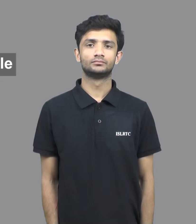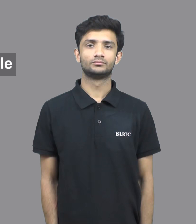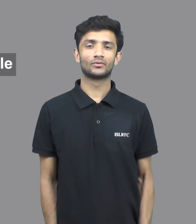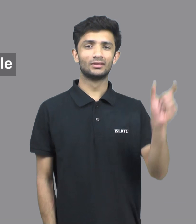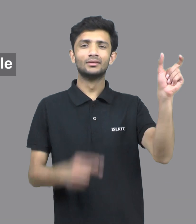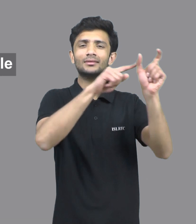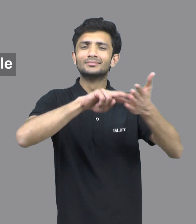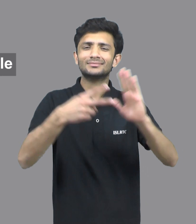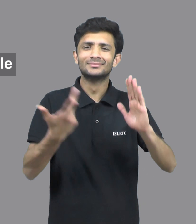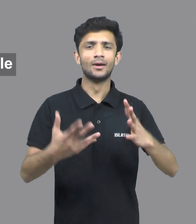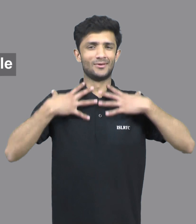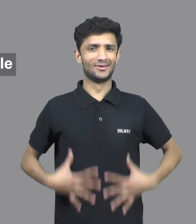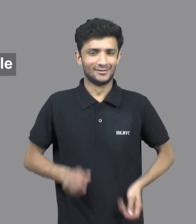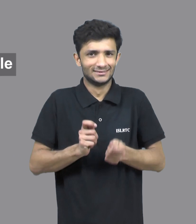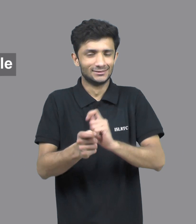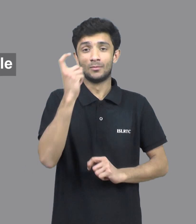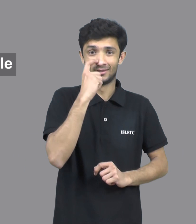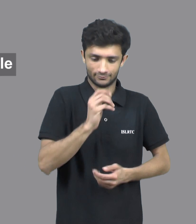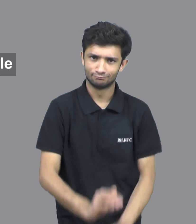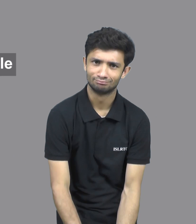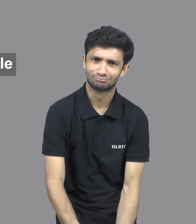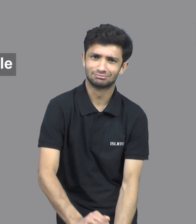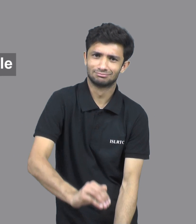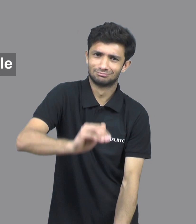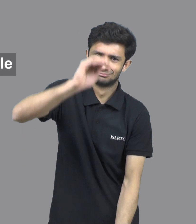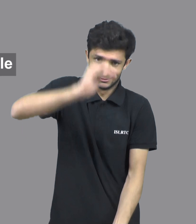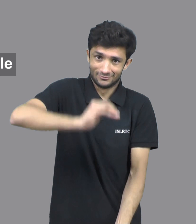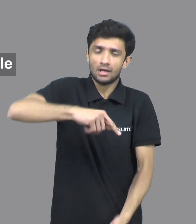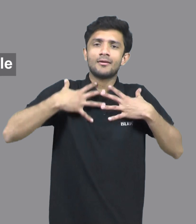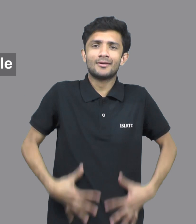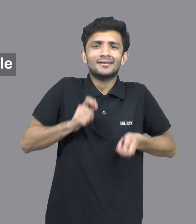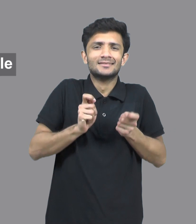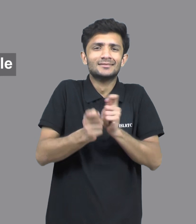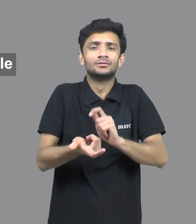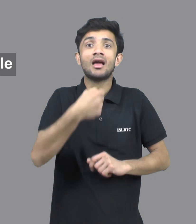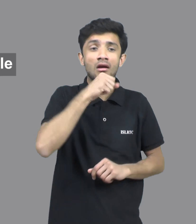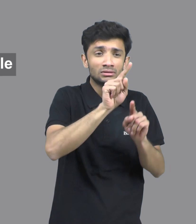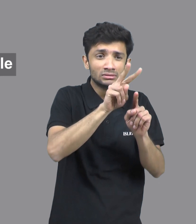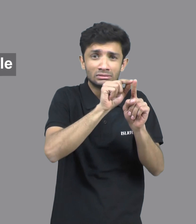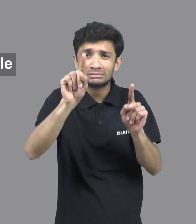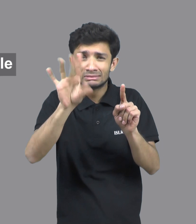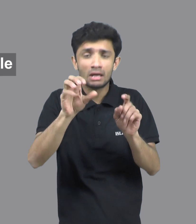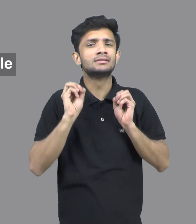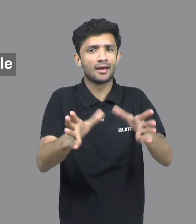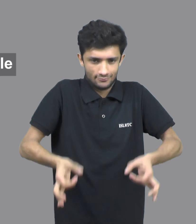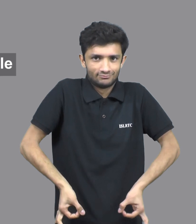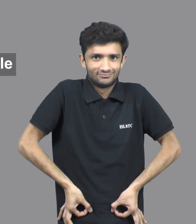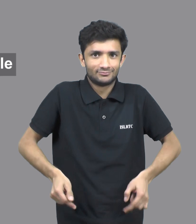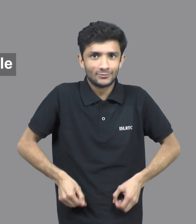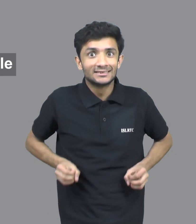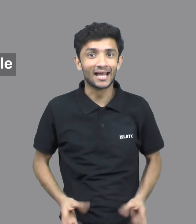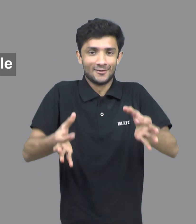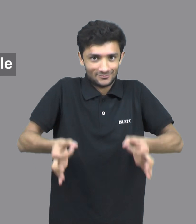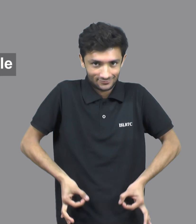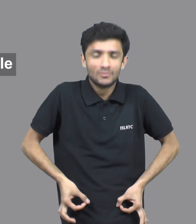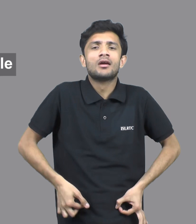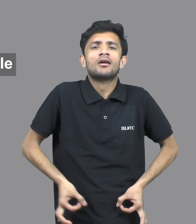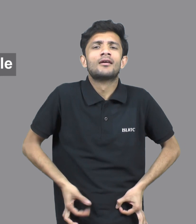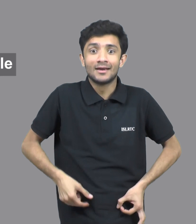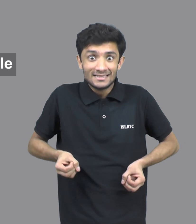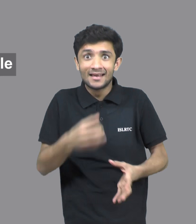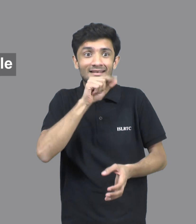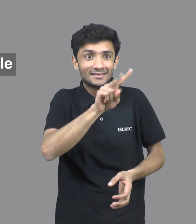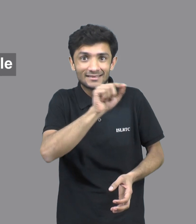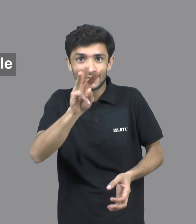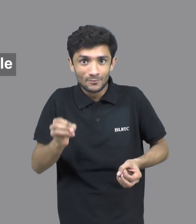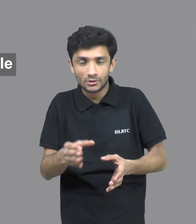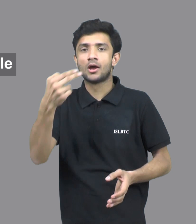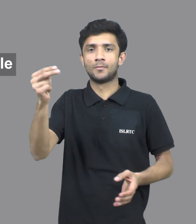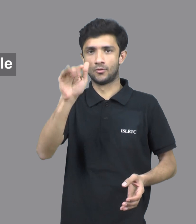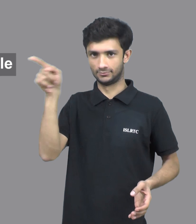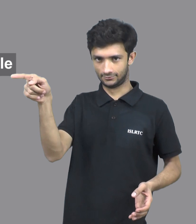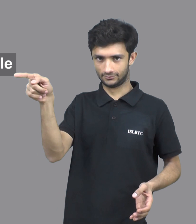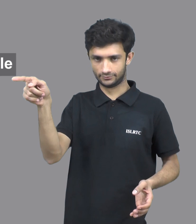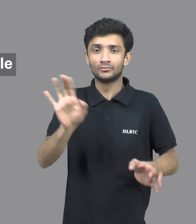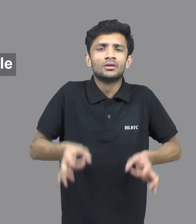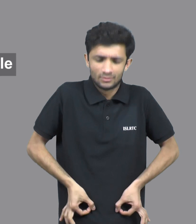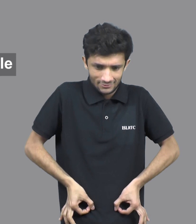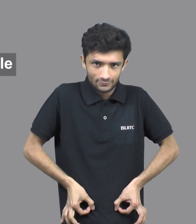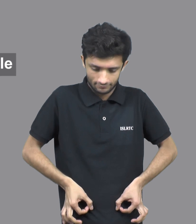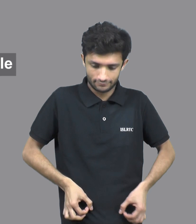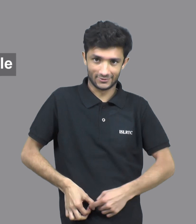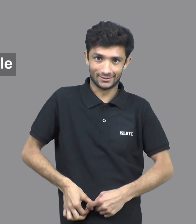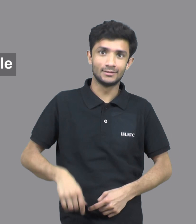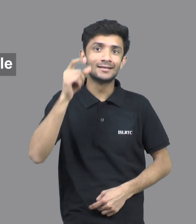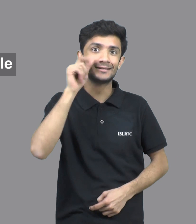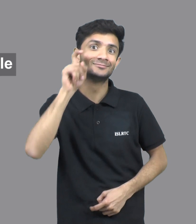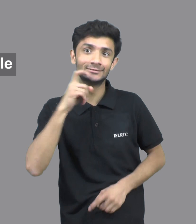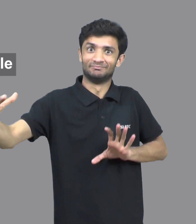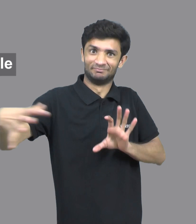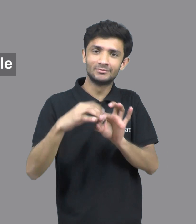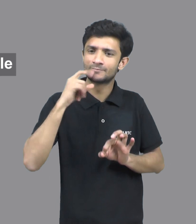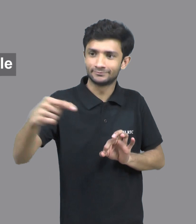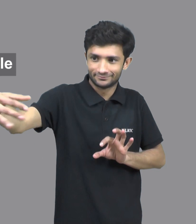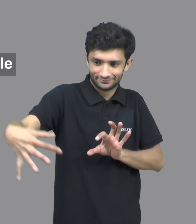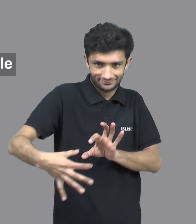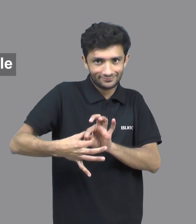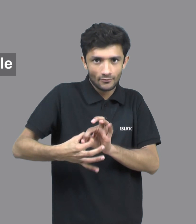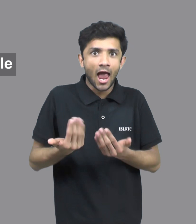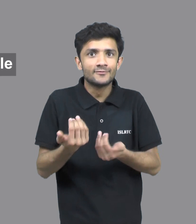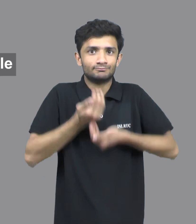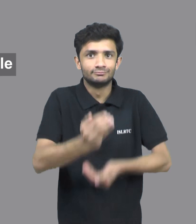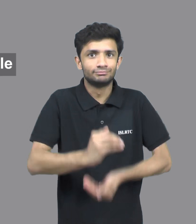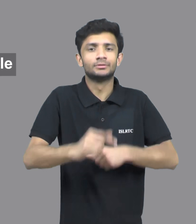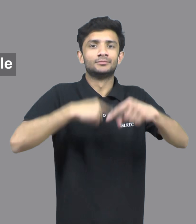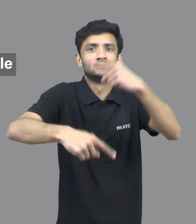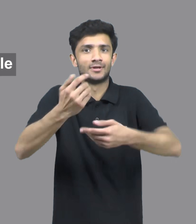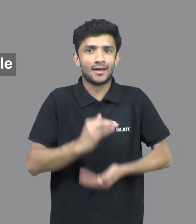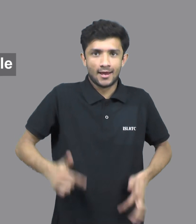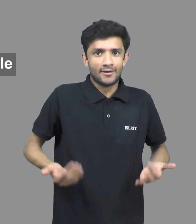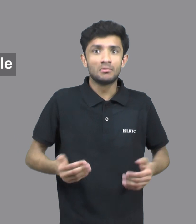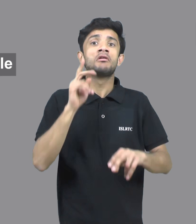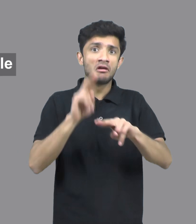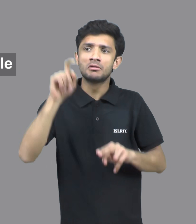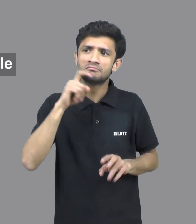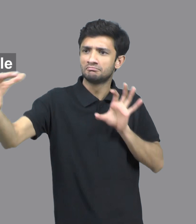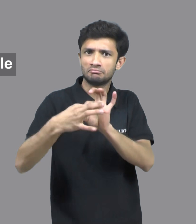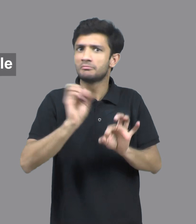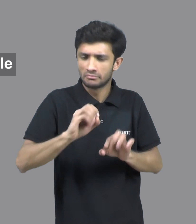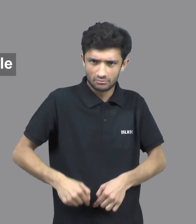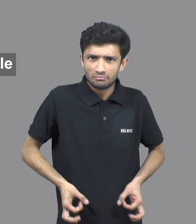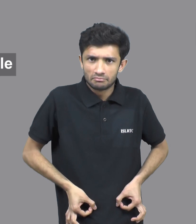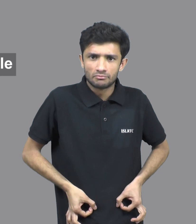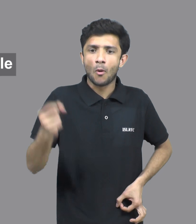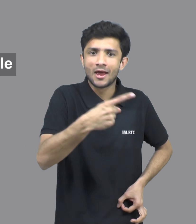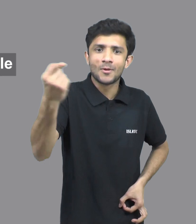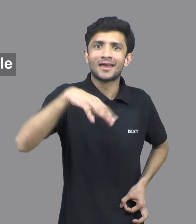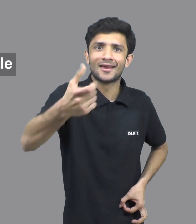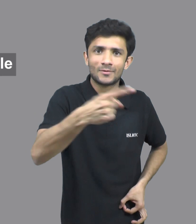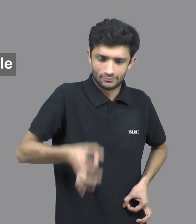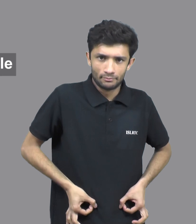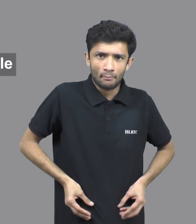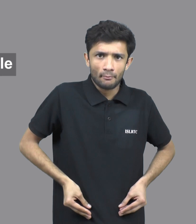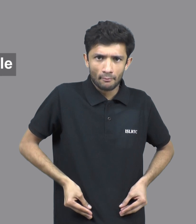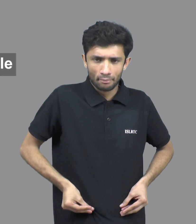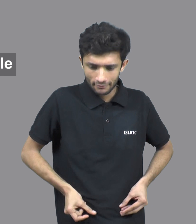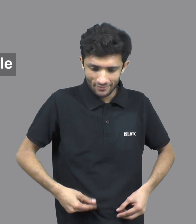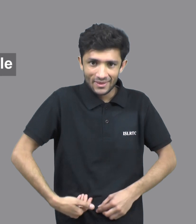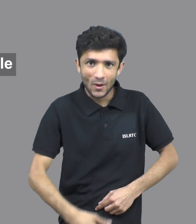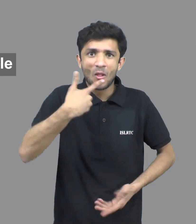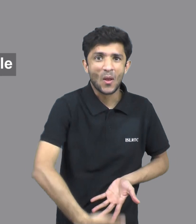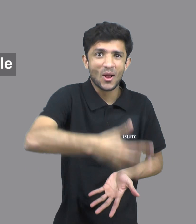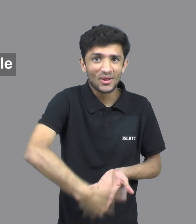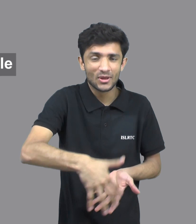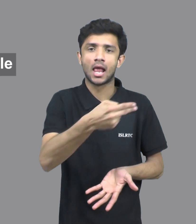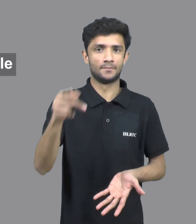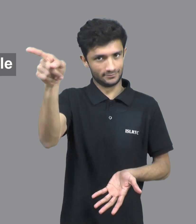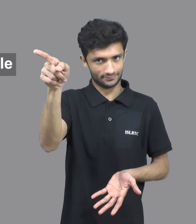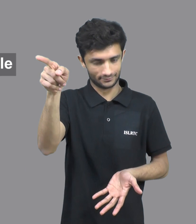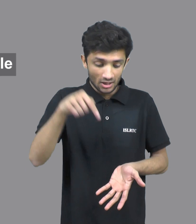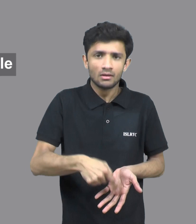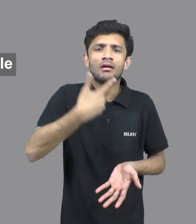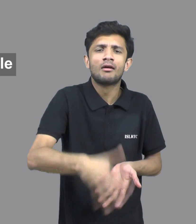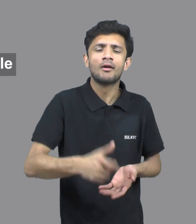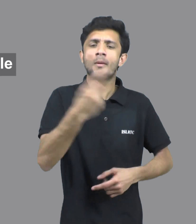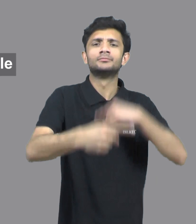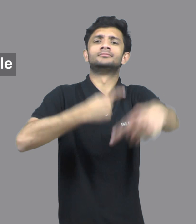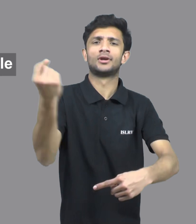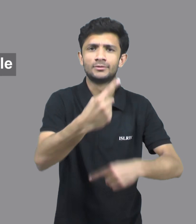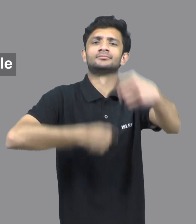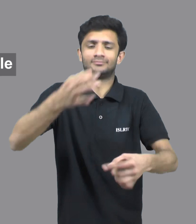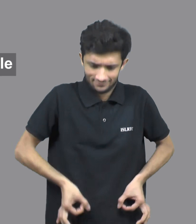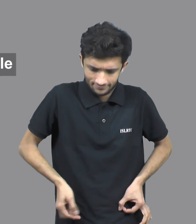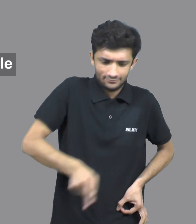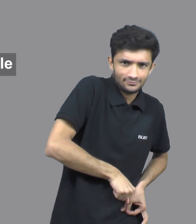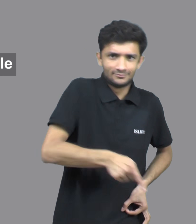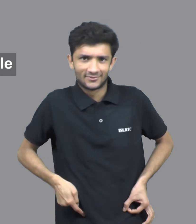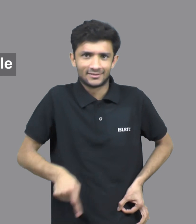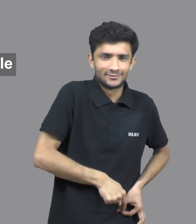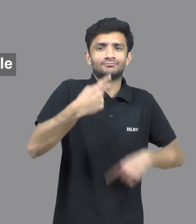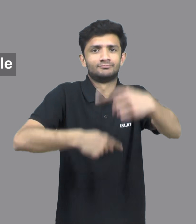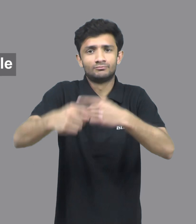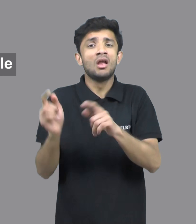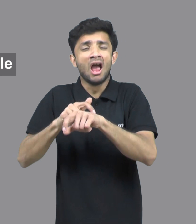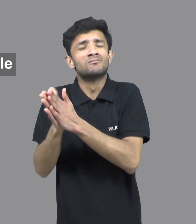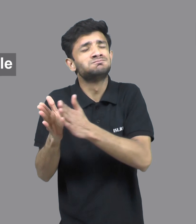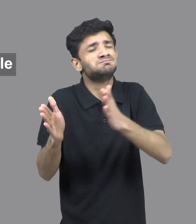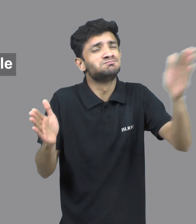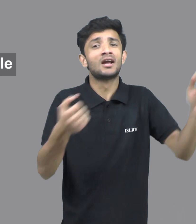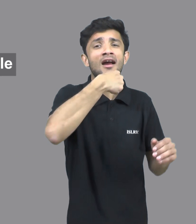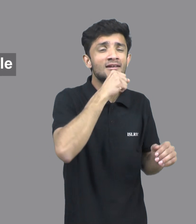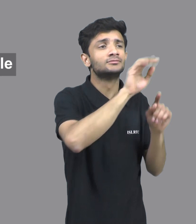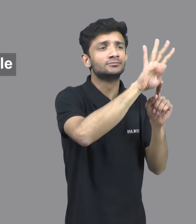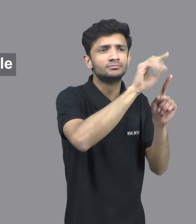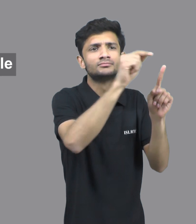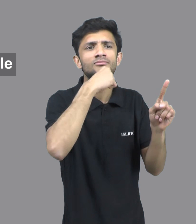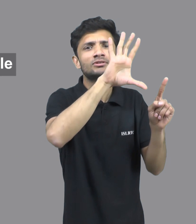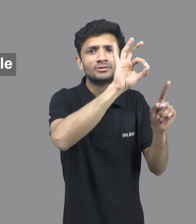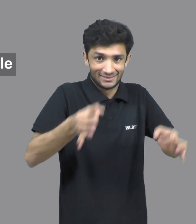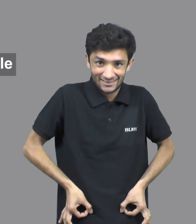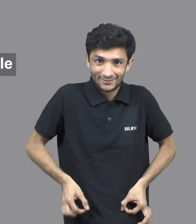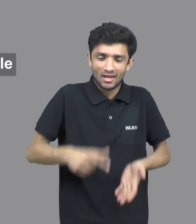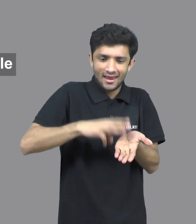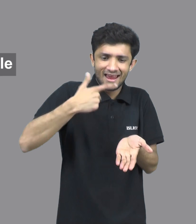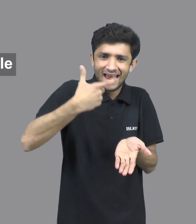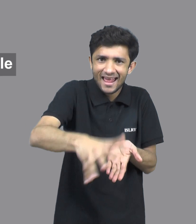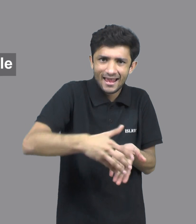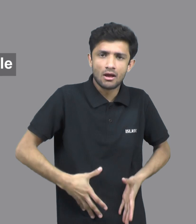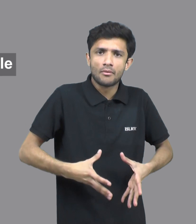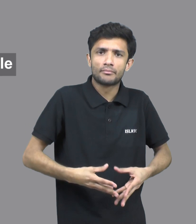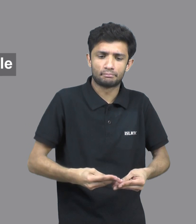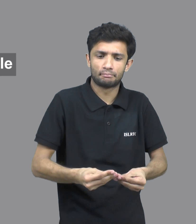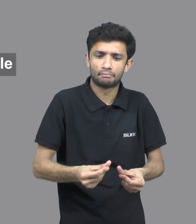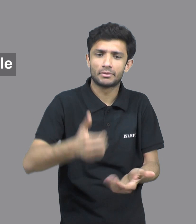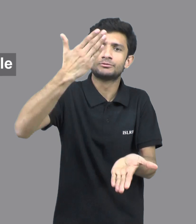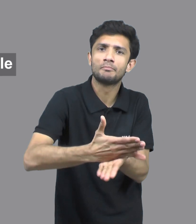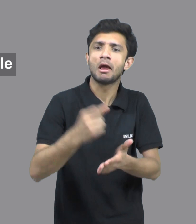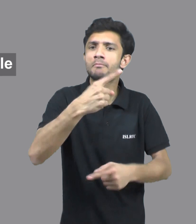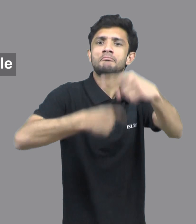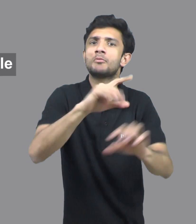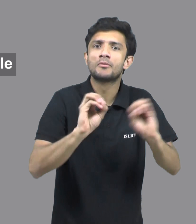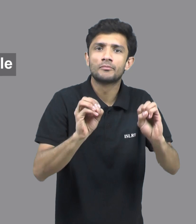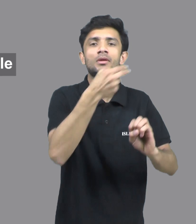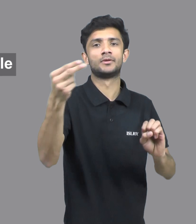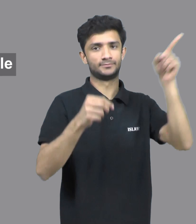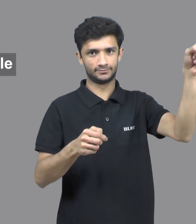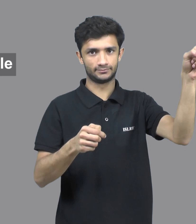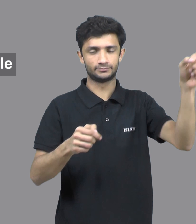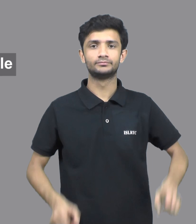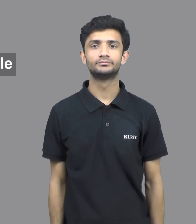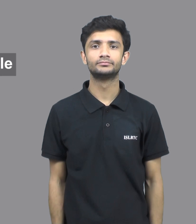Menarche Menstruation Cycle and Menopause